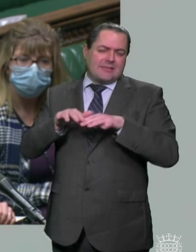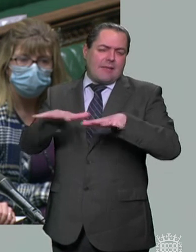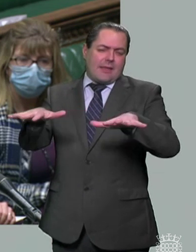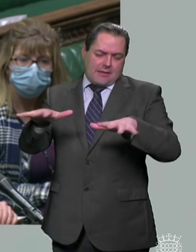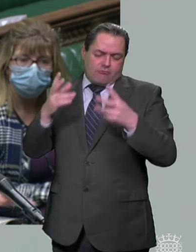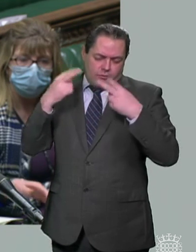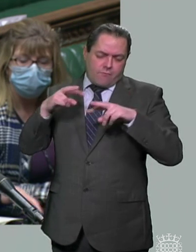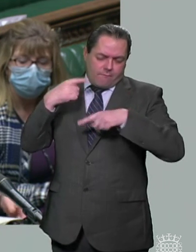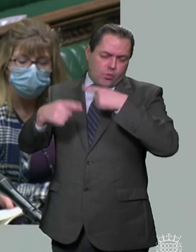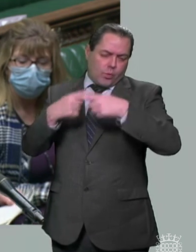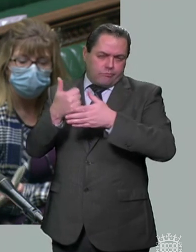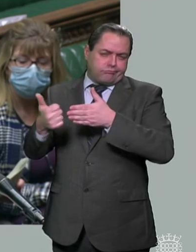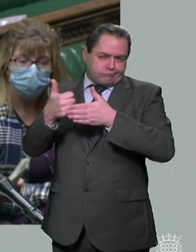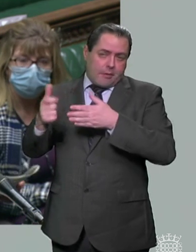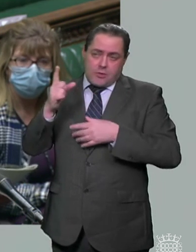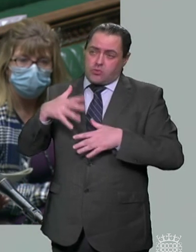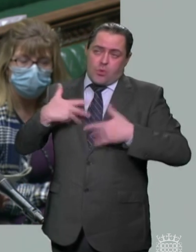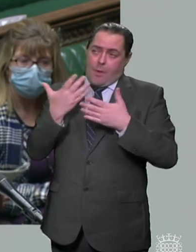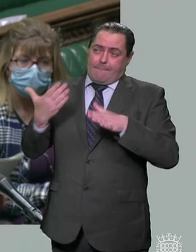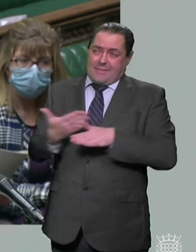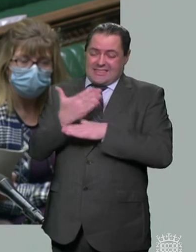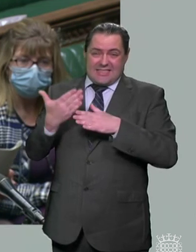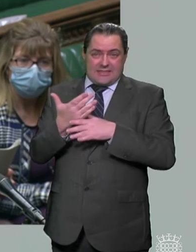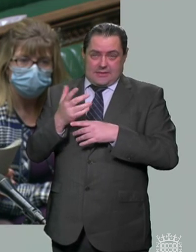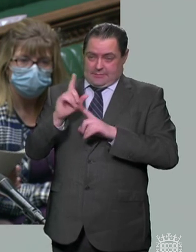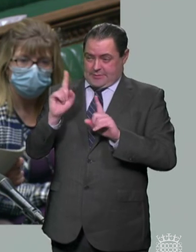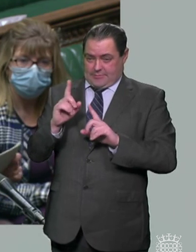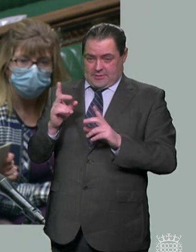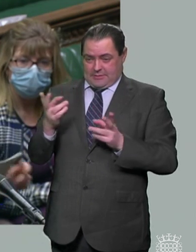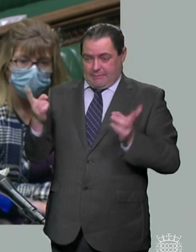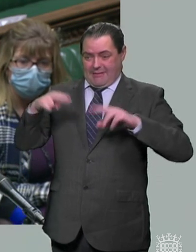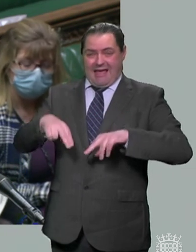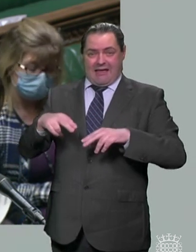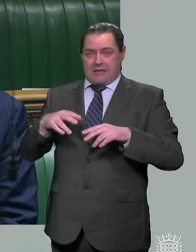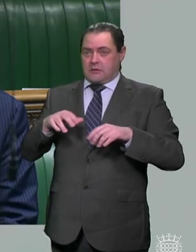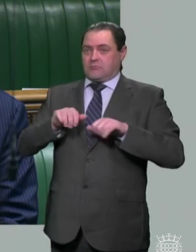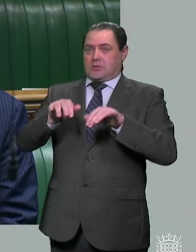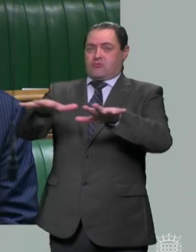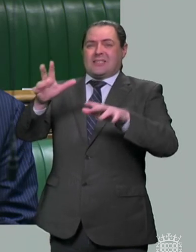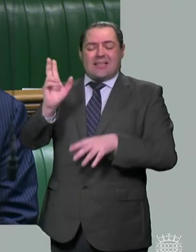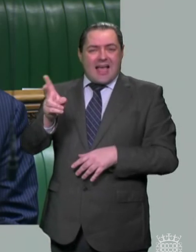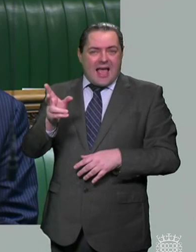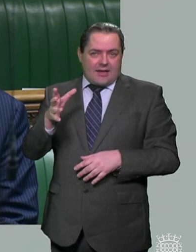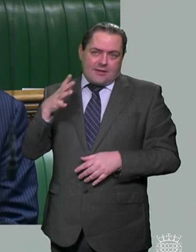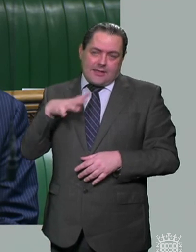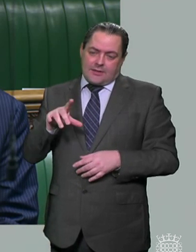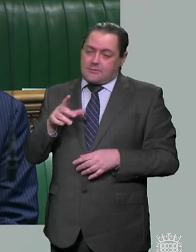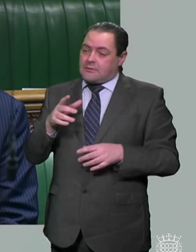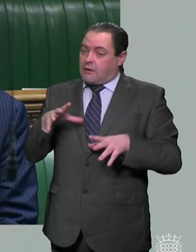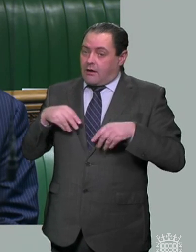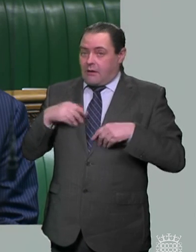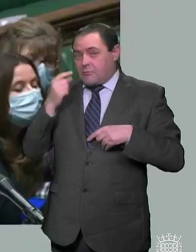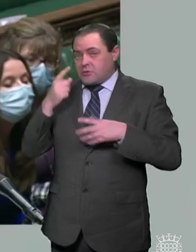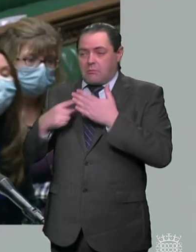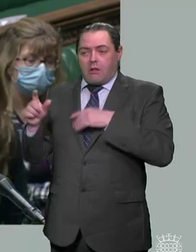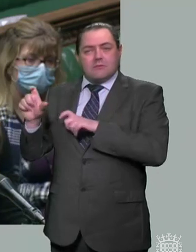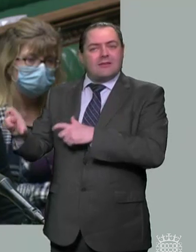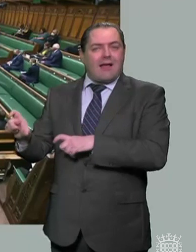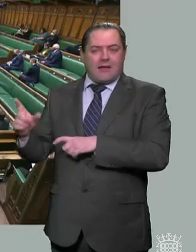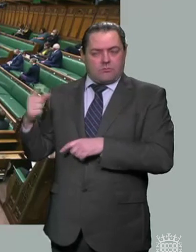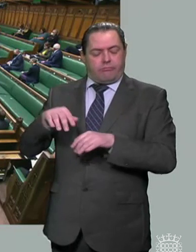What would not be good for businesses would be to release people back to the workplace too soon so that they infect everybody else who is there.